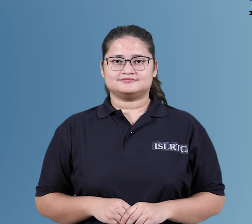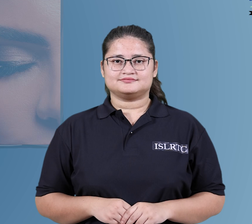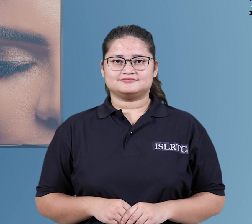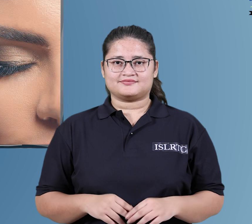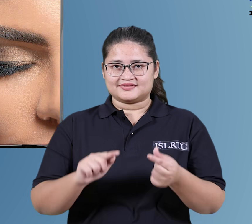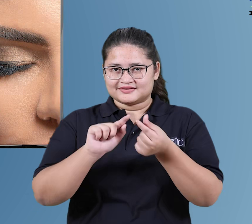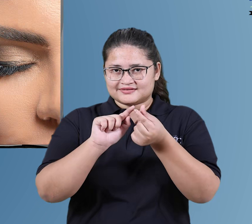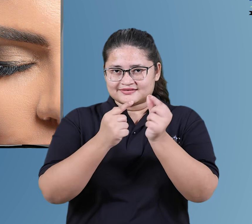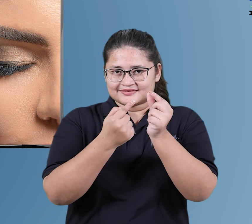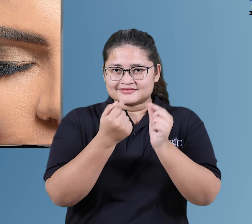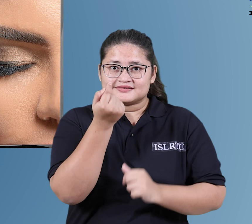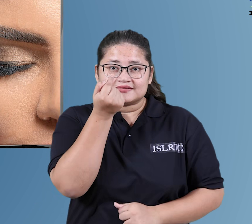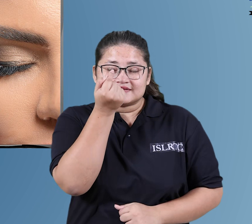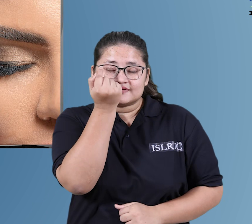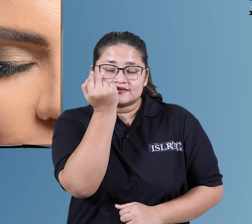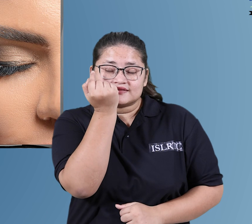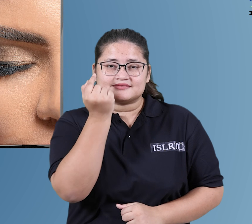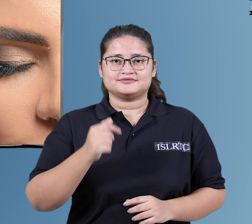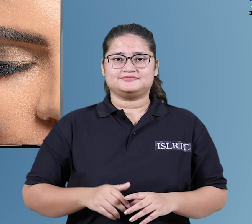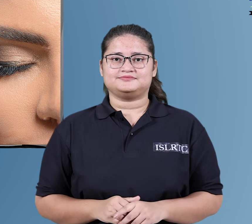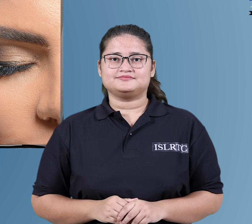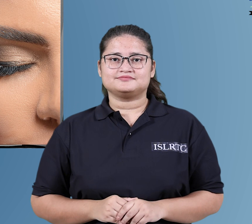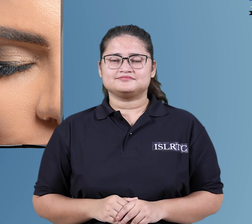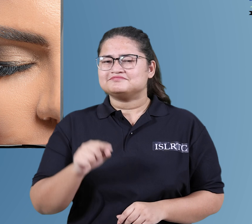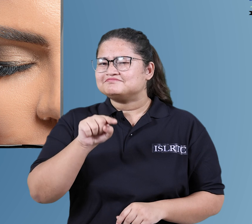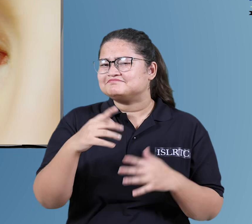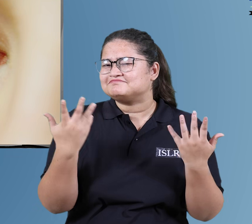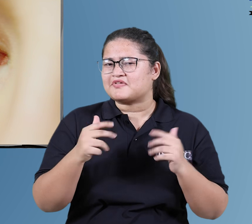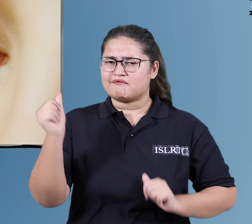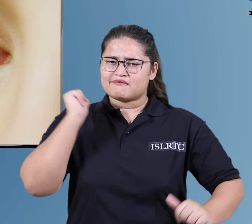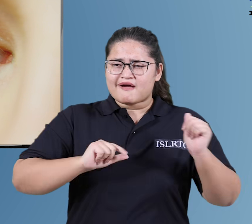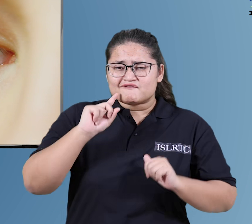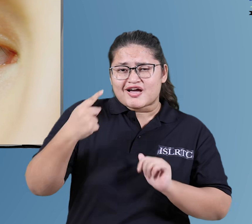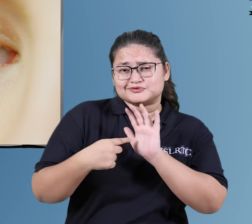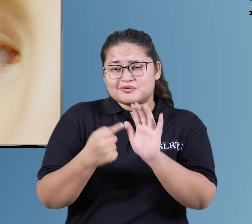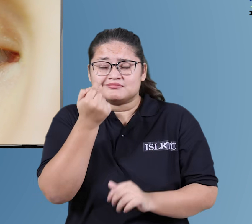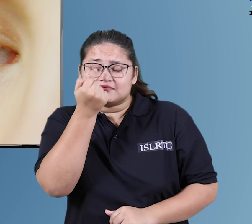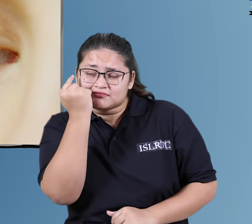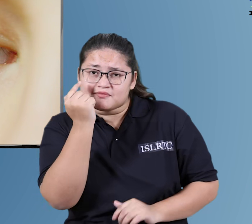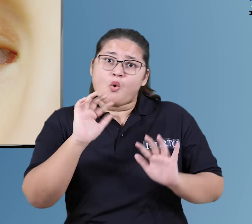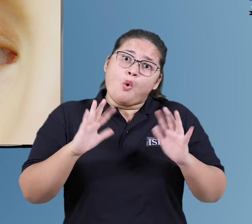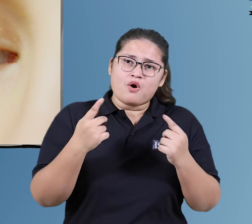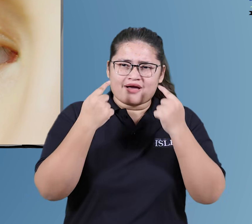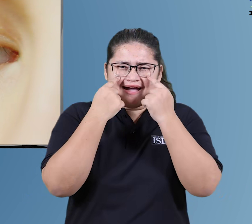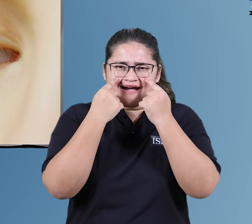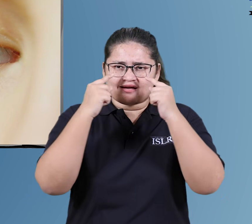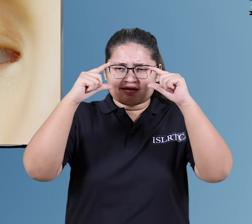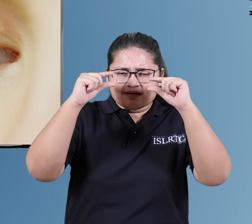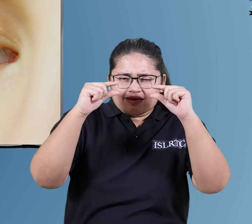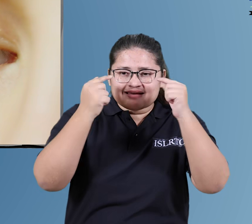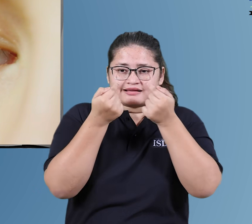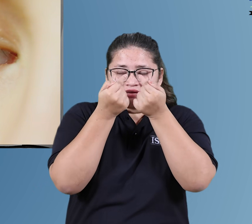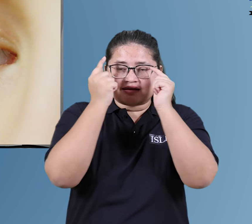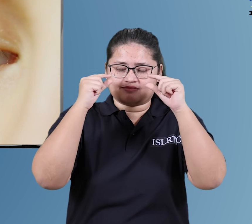Eye pencil A cosmetic pencil used for outlining or defining the eyes.